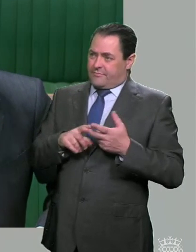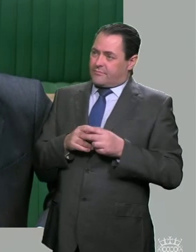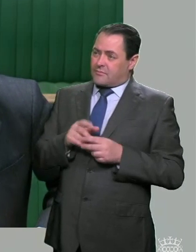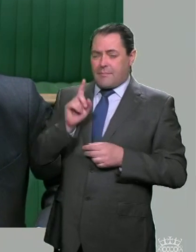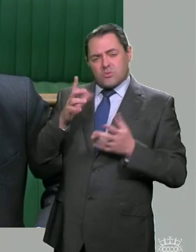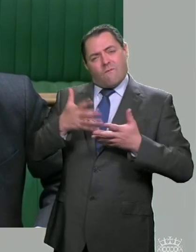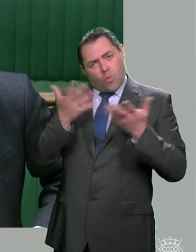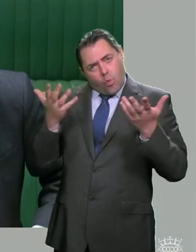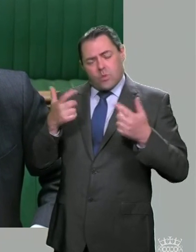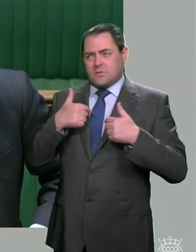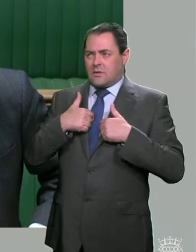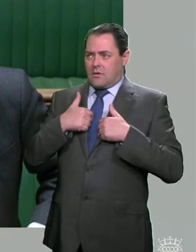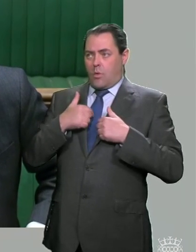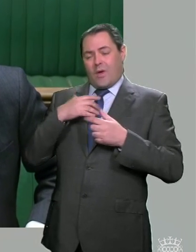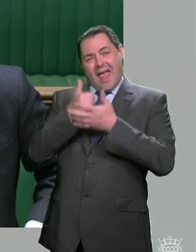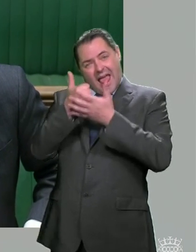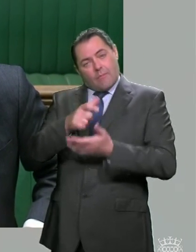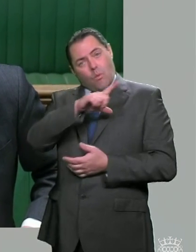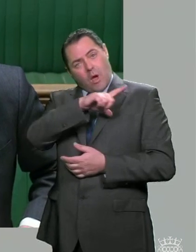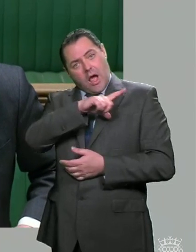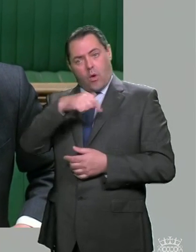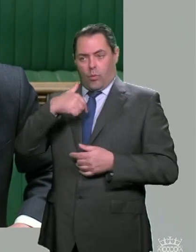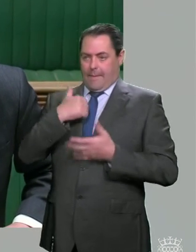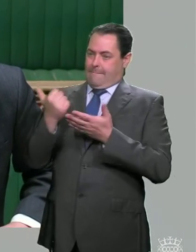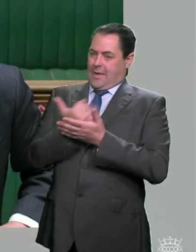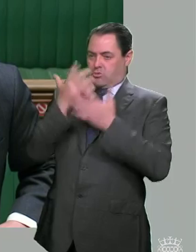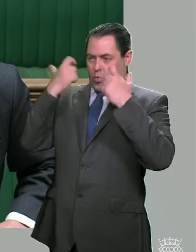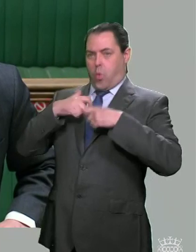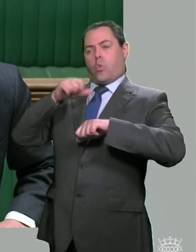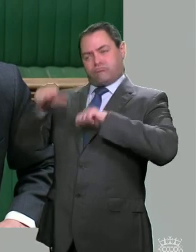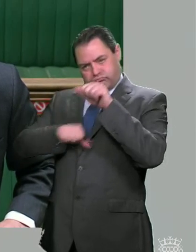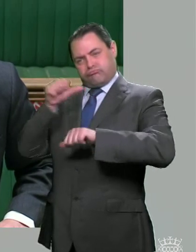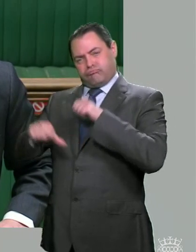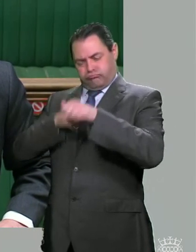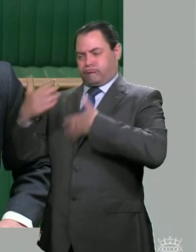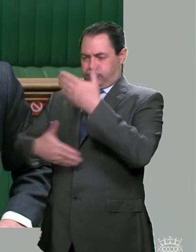But above all, we are helping them by getting our courts moving again.